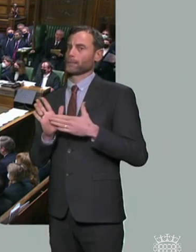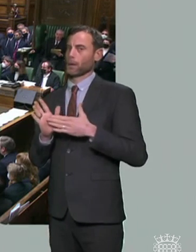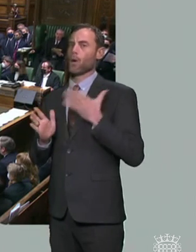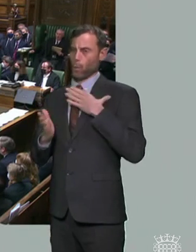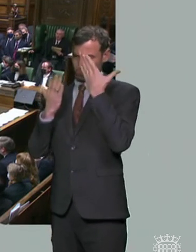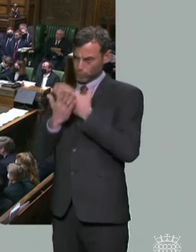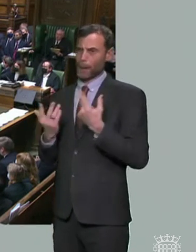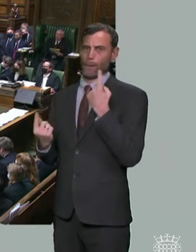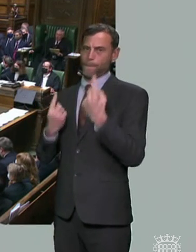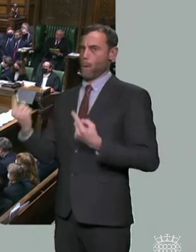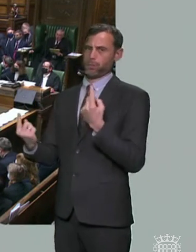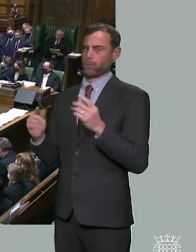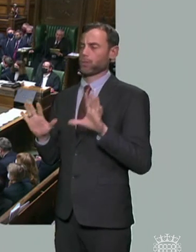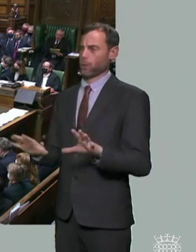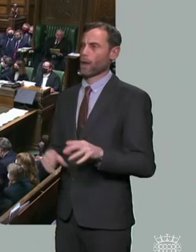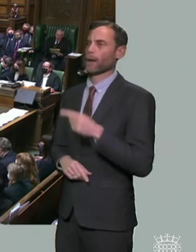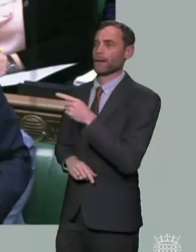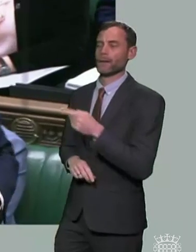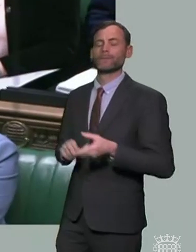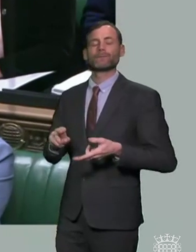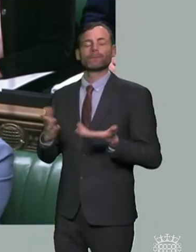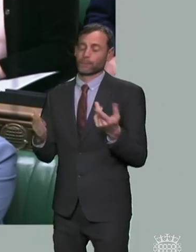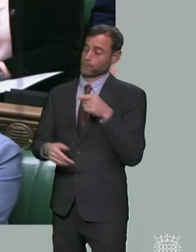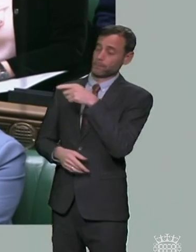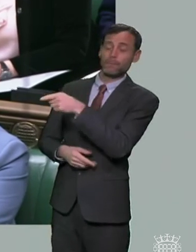If we had listened to the right hon.